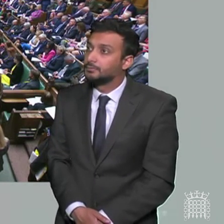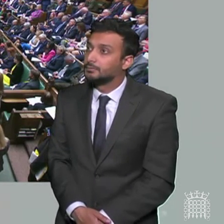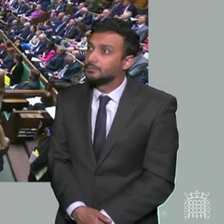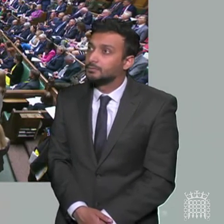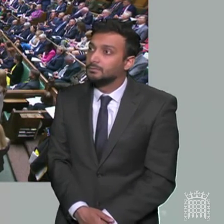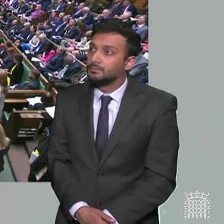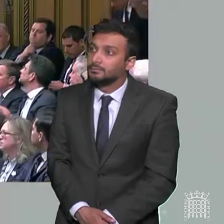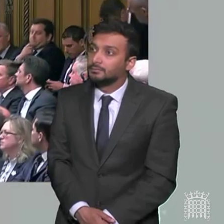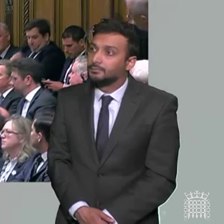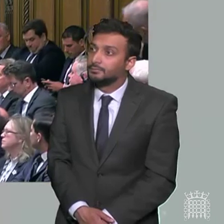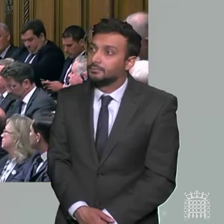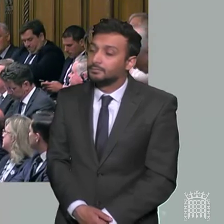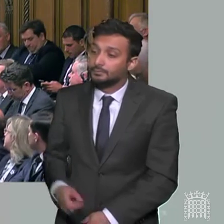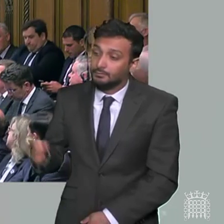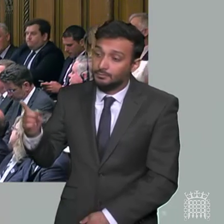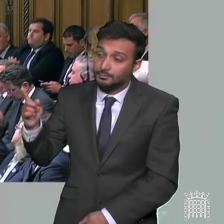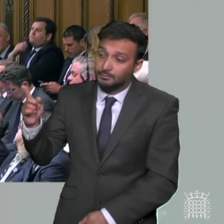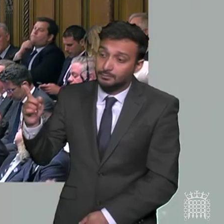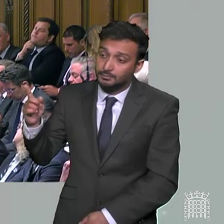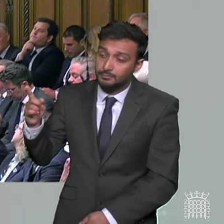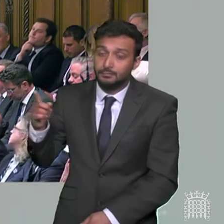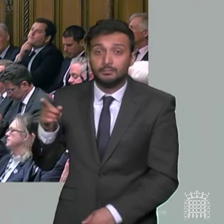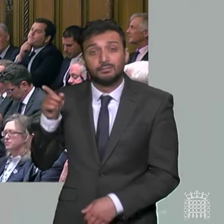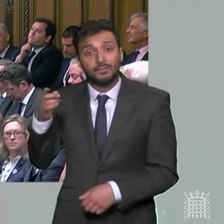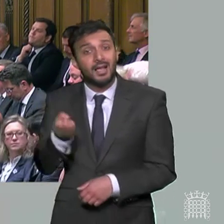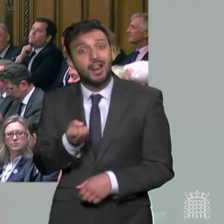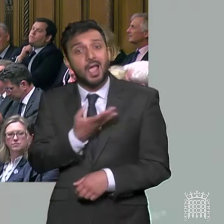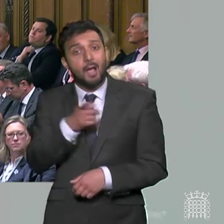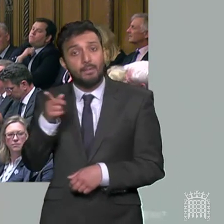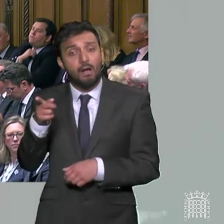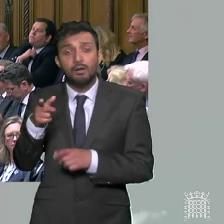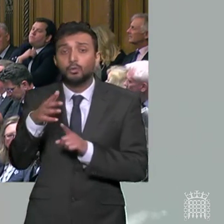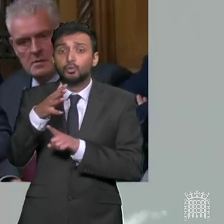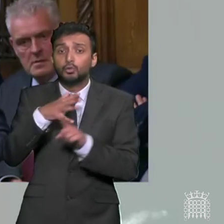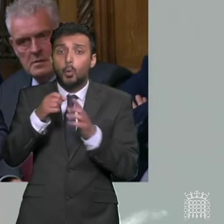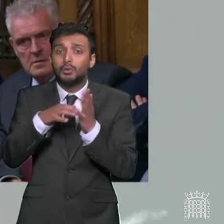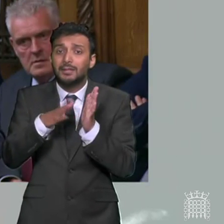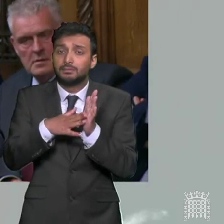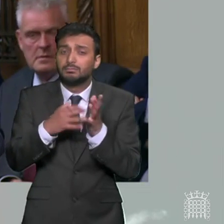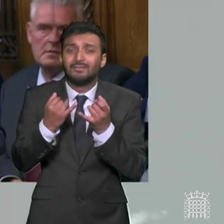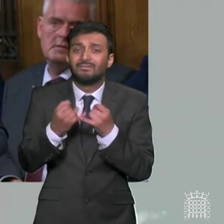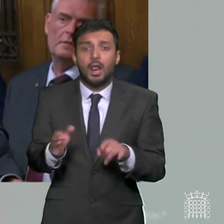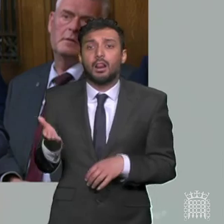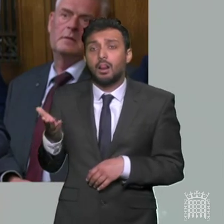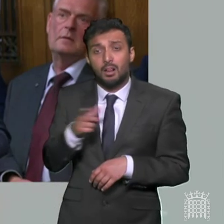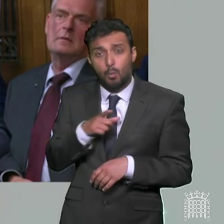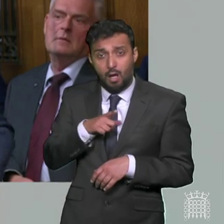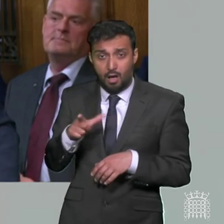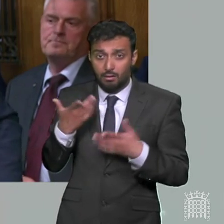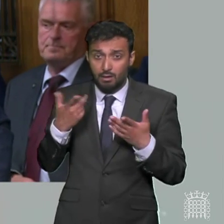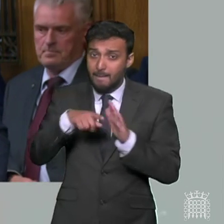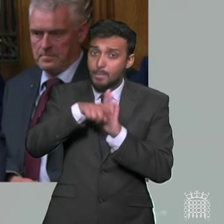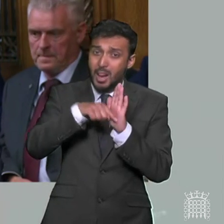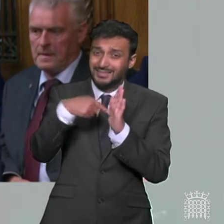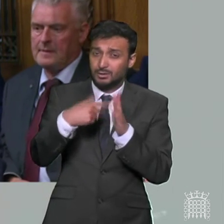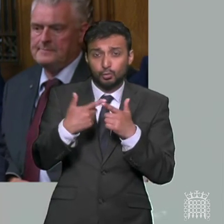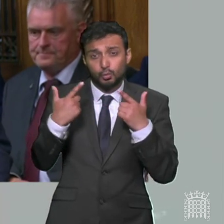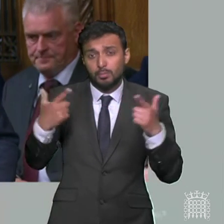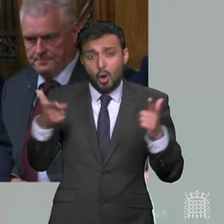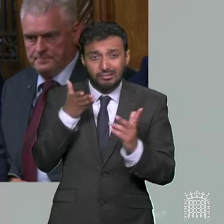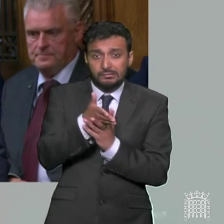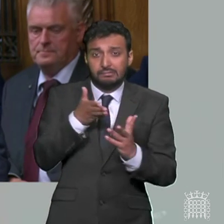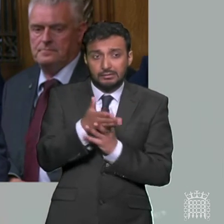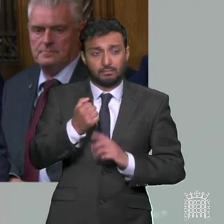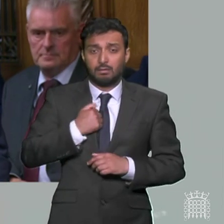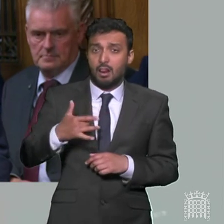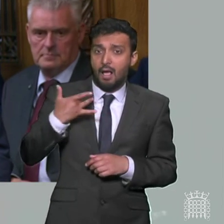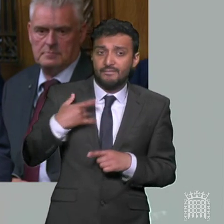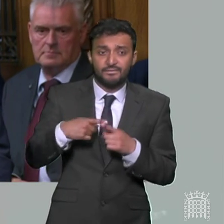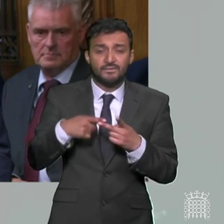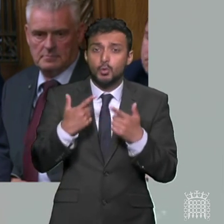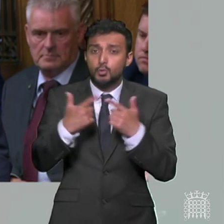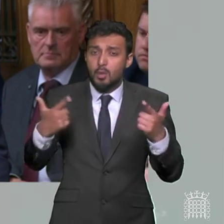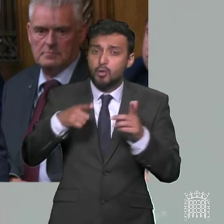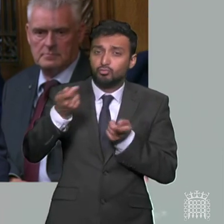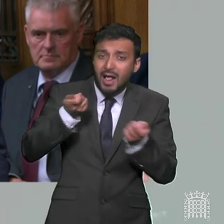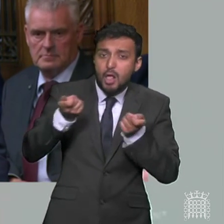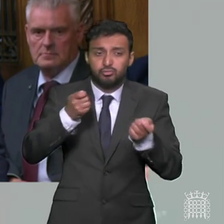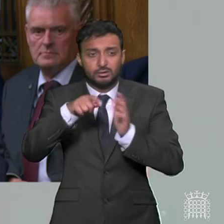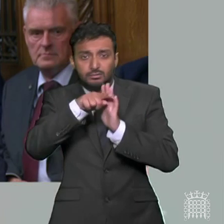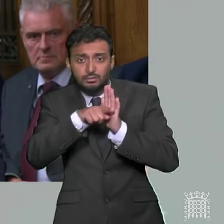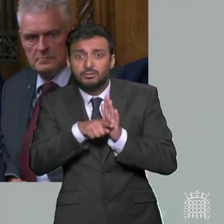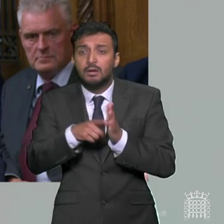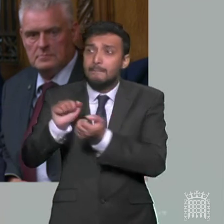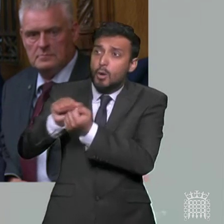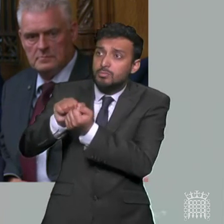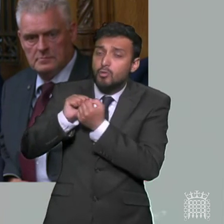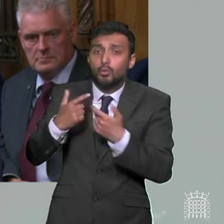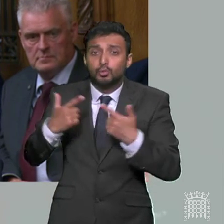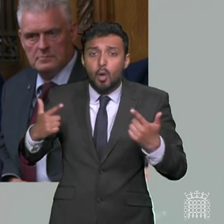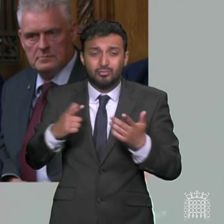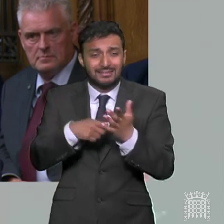Labour and socialism have failed the country because their failed policies interfere too much in people’s lives, over-regulate, spend too much taxpayers’ money, borrow too much and raise taxes.